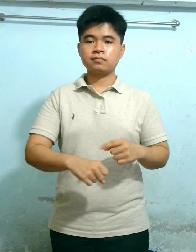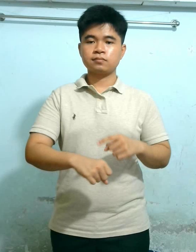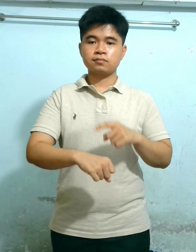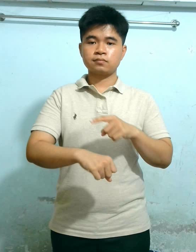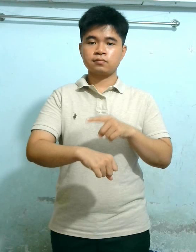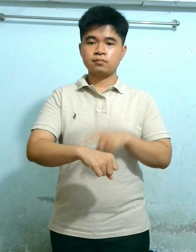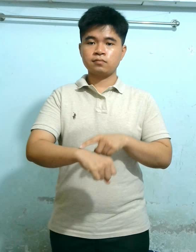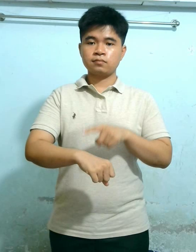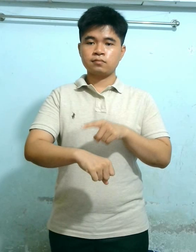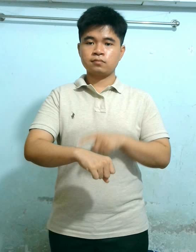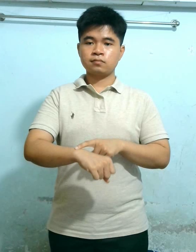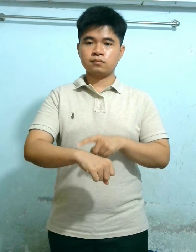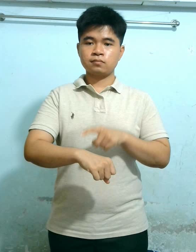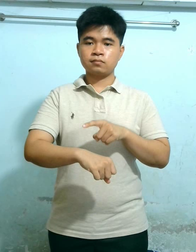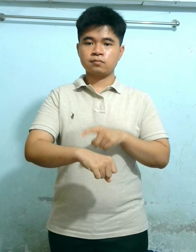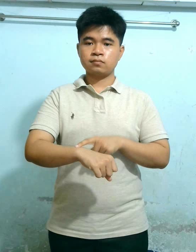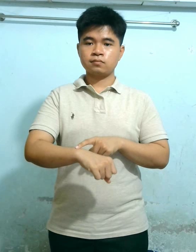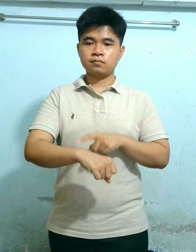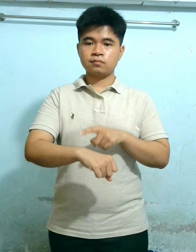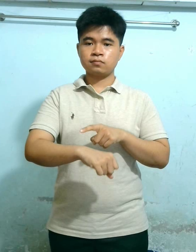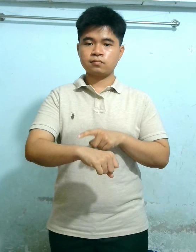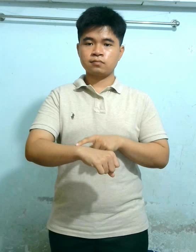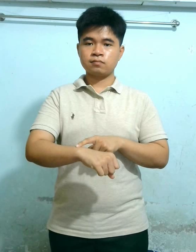gio